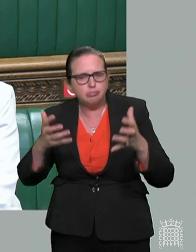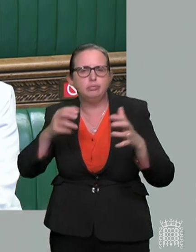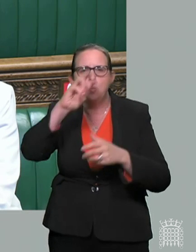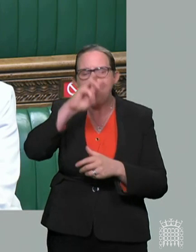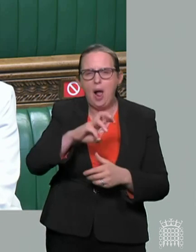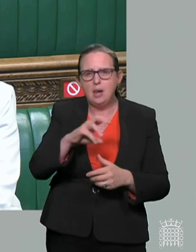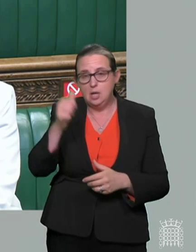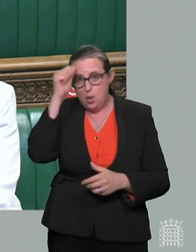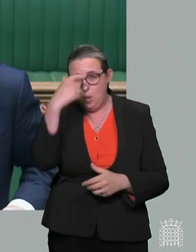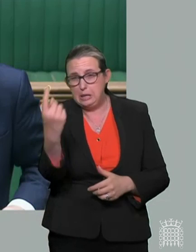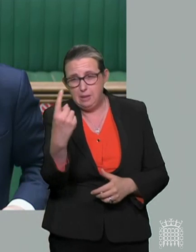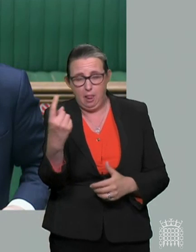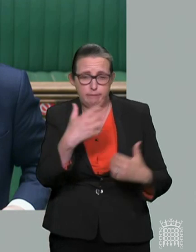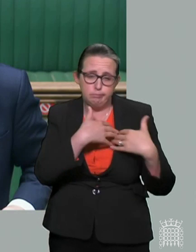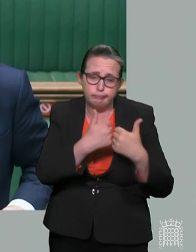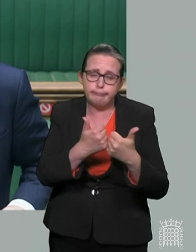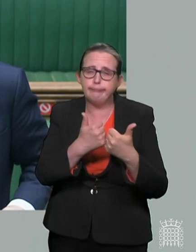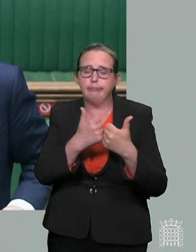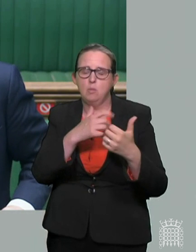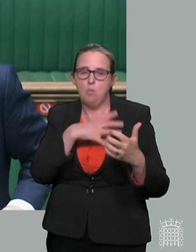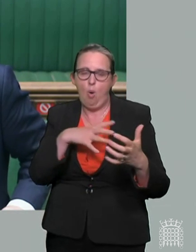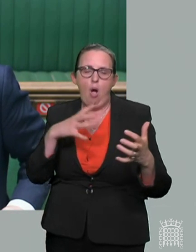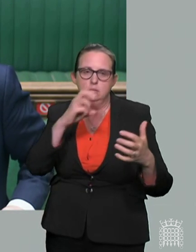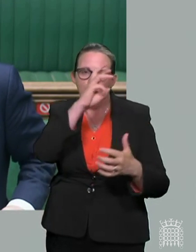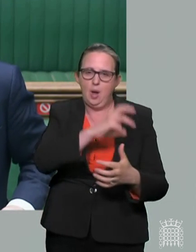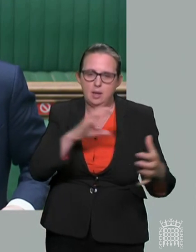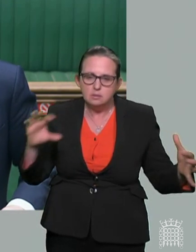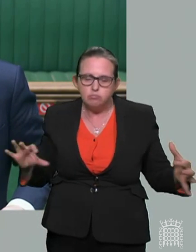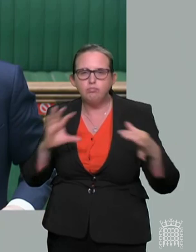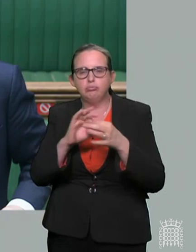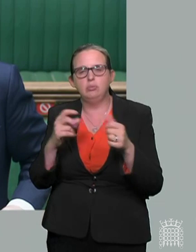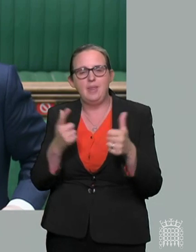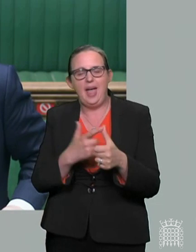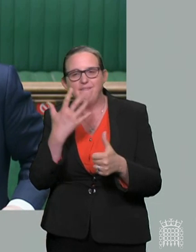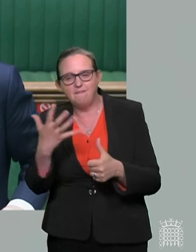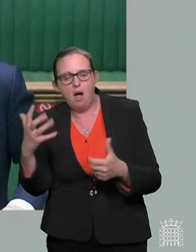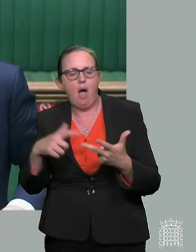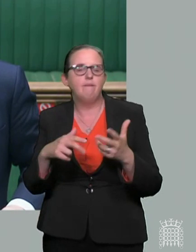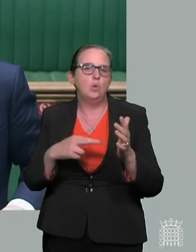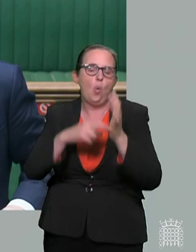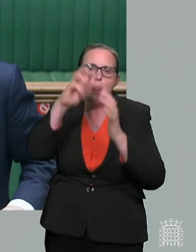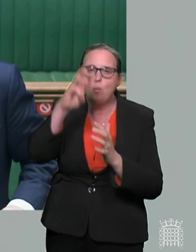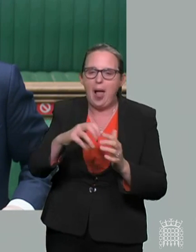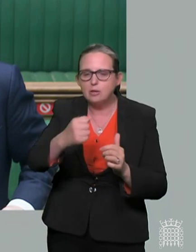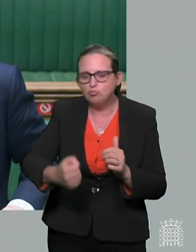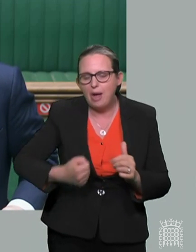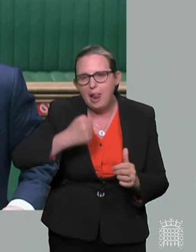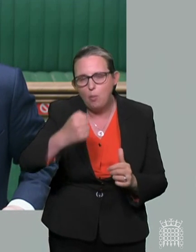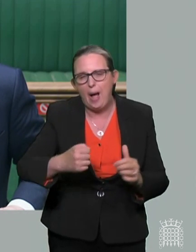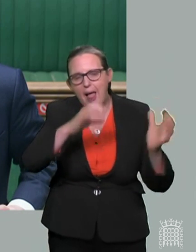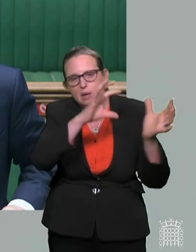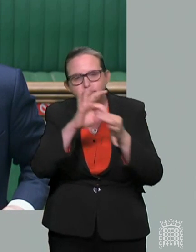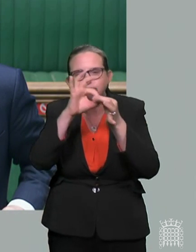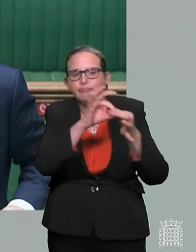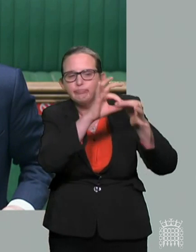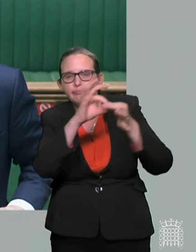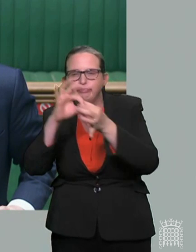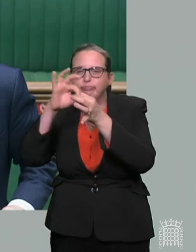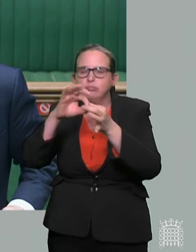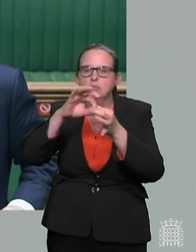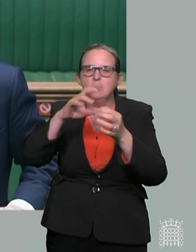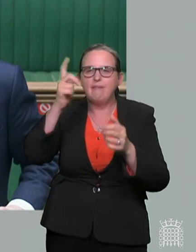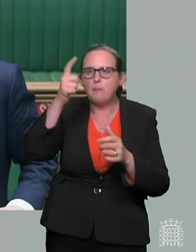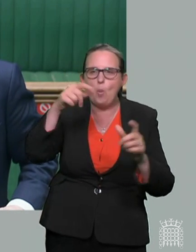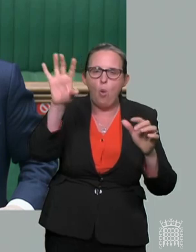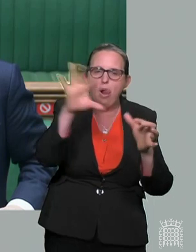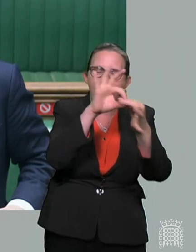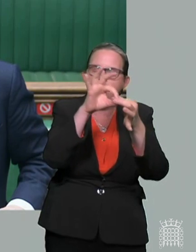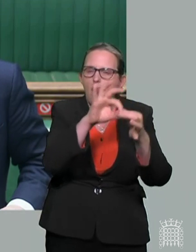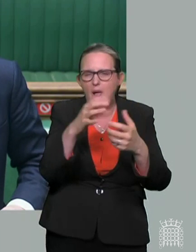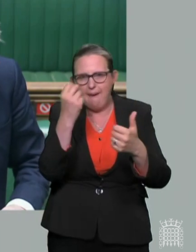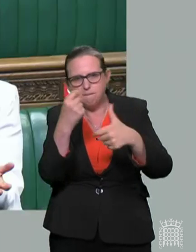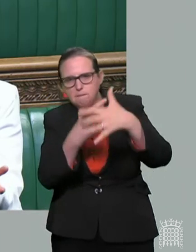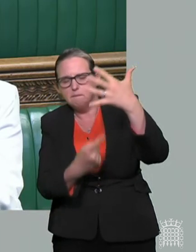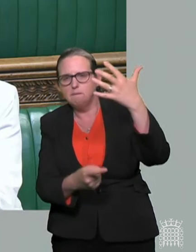Look at what we are doing in the Union connectivity review with the A55, the north Wales railway corridor into Liverpool and the M4.